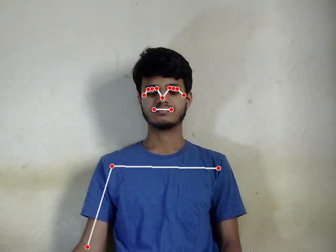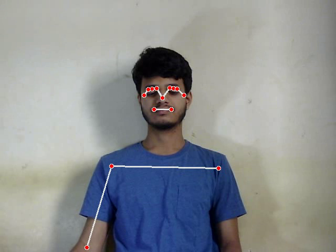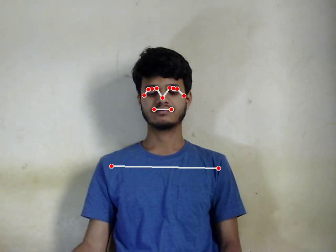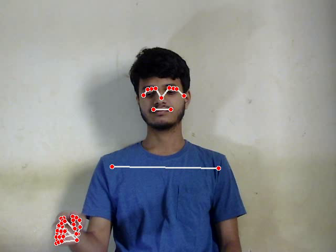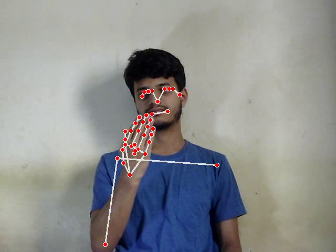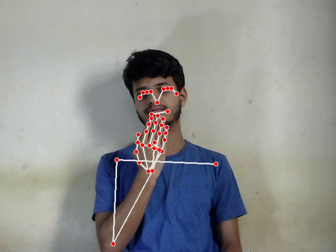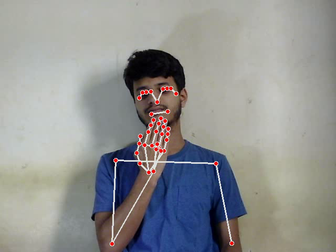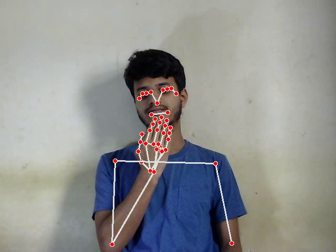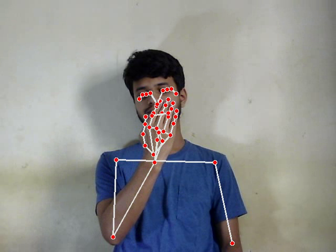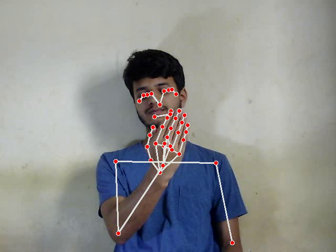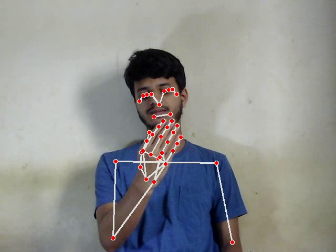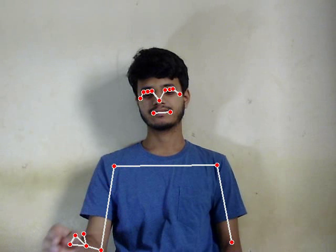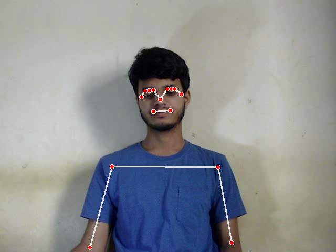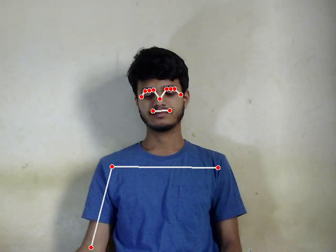thank you